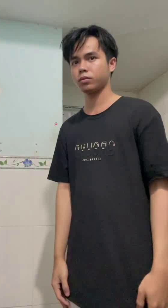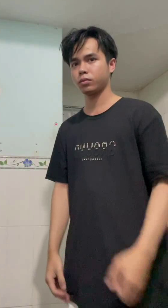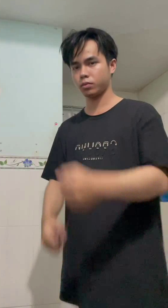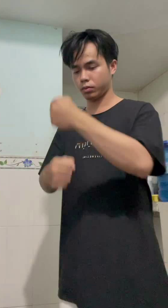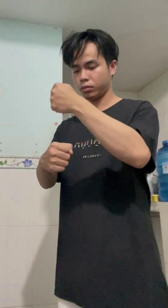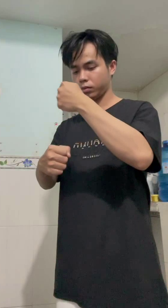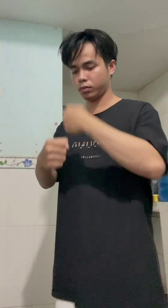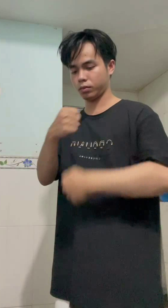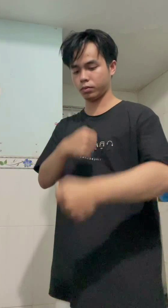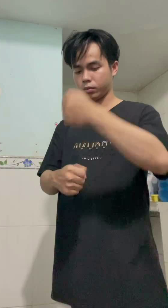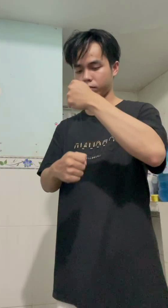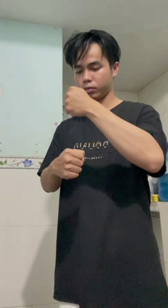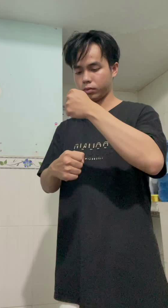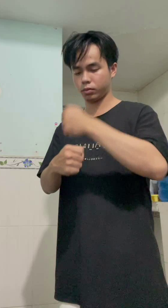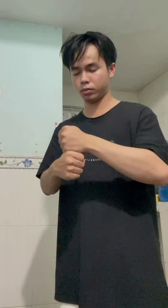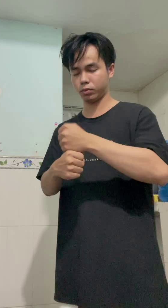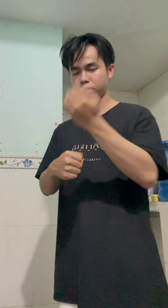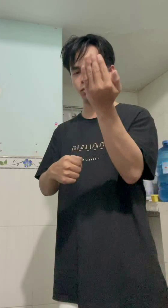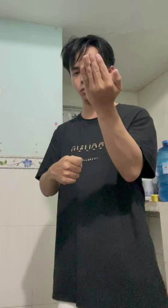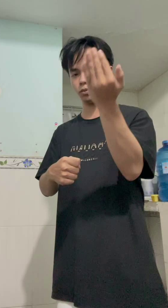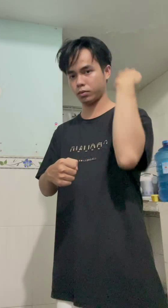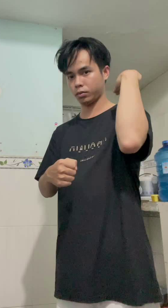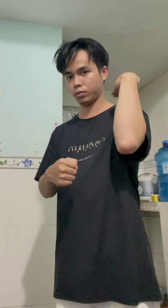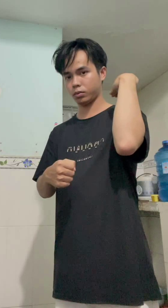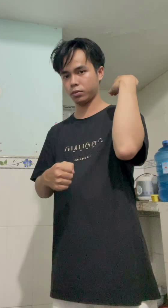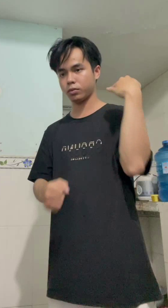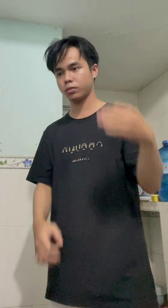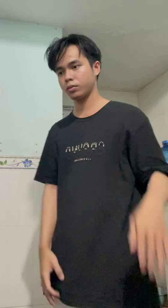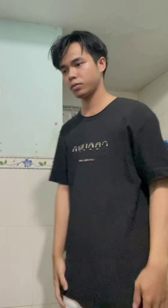nam truoc